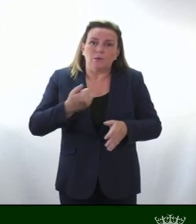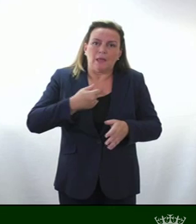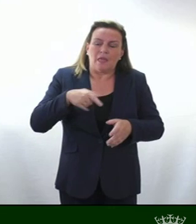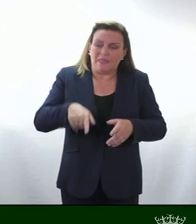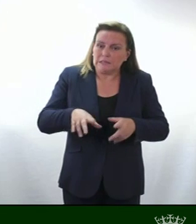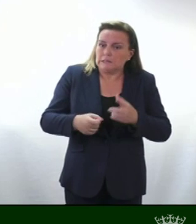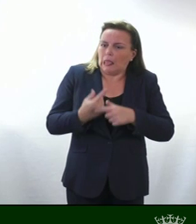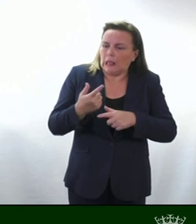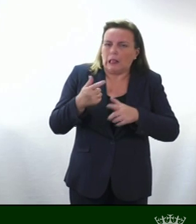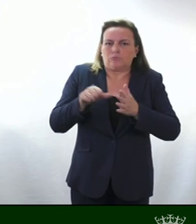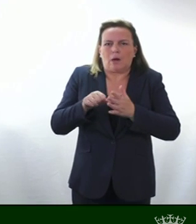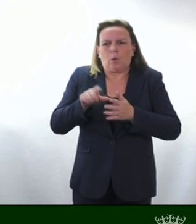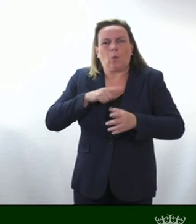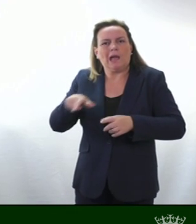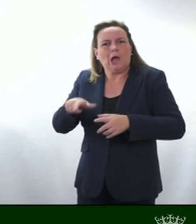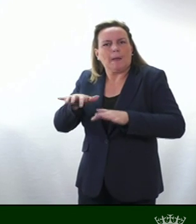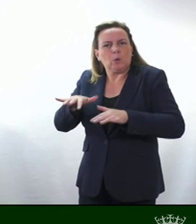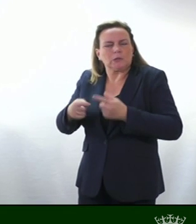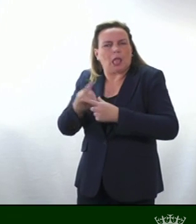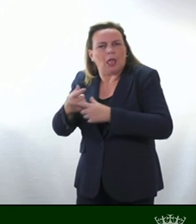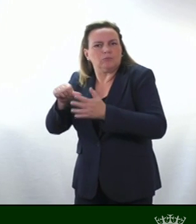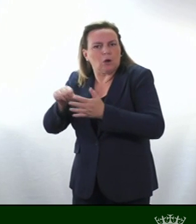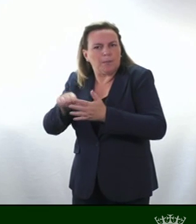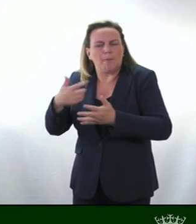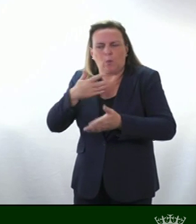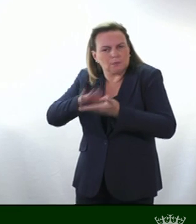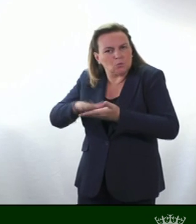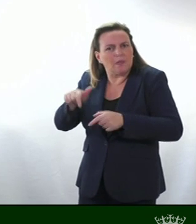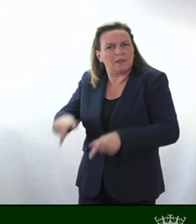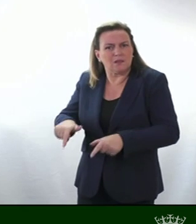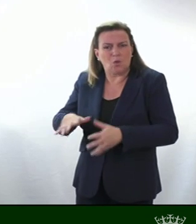The computer glitch and error to which the right hon. and learned Gentleman refers has been addressed.